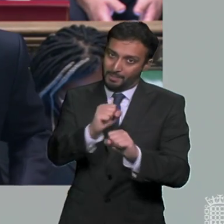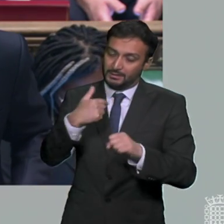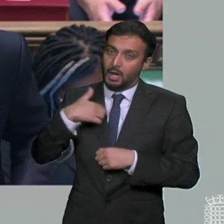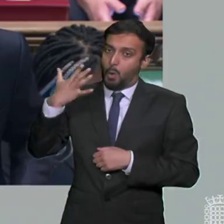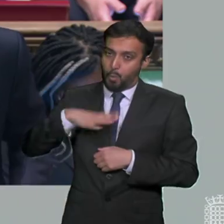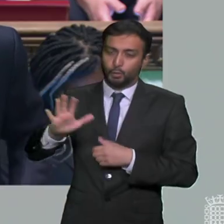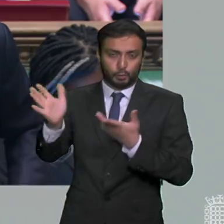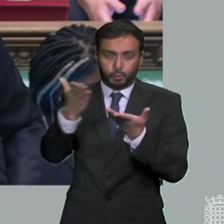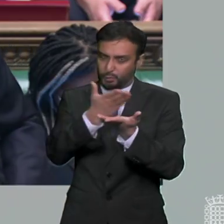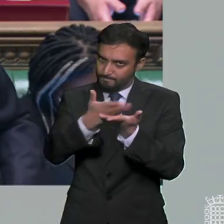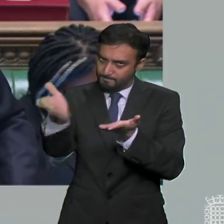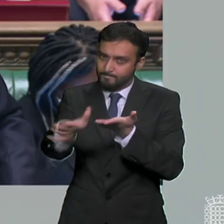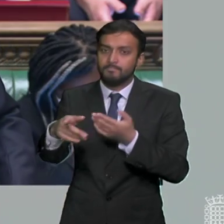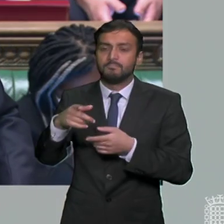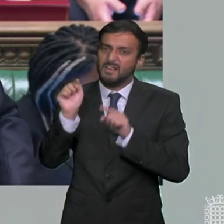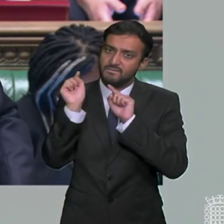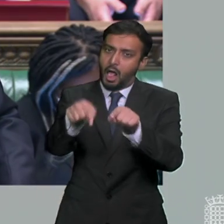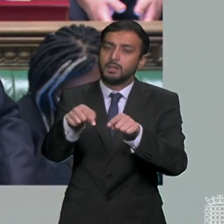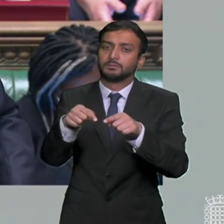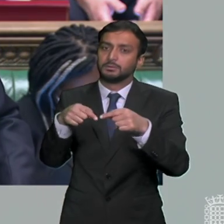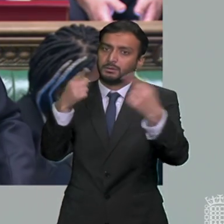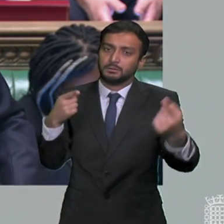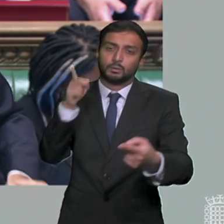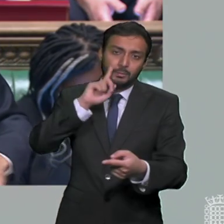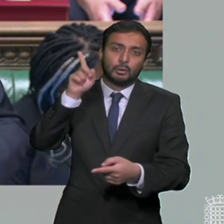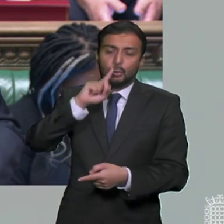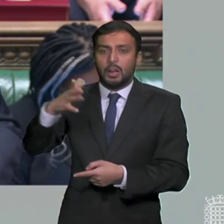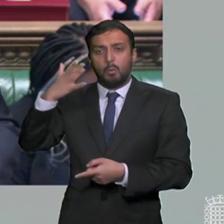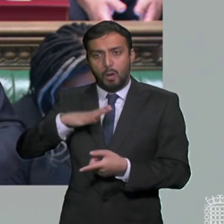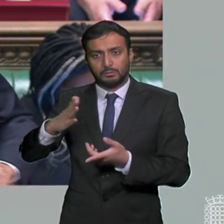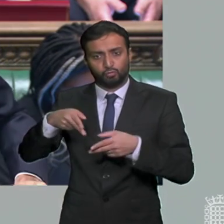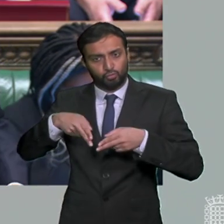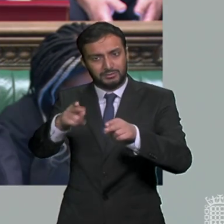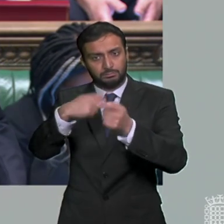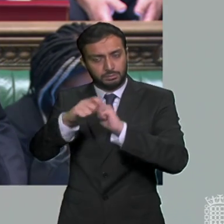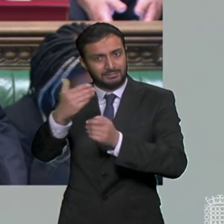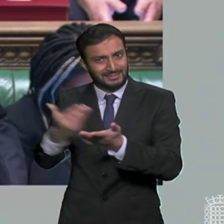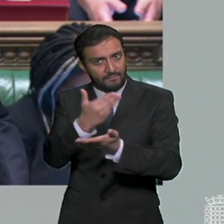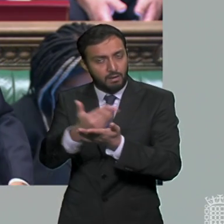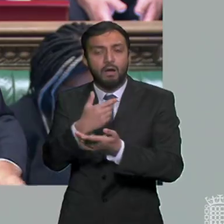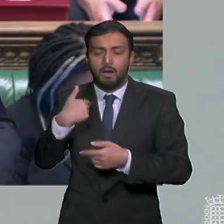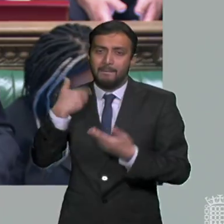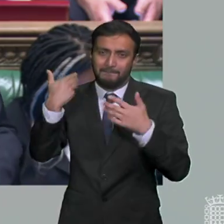We created the safer streets fund, which funds additional patrols, extra lighting and more CCTV.